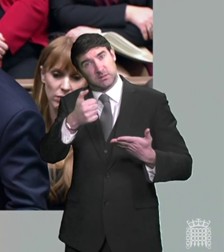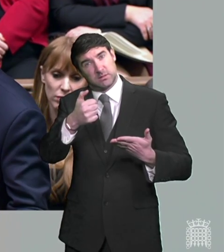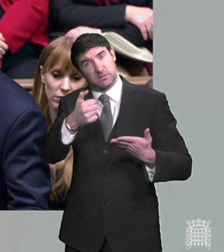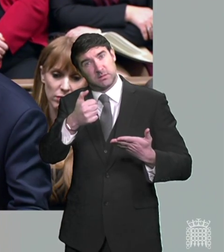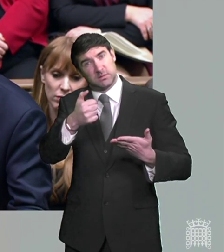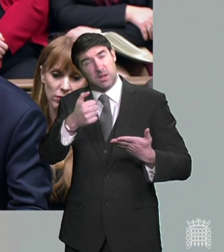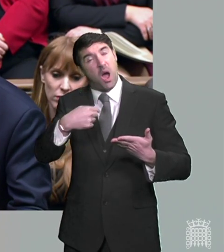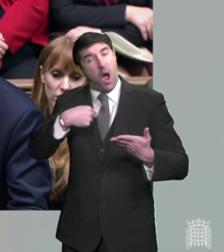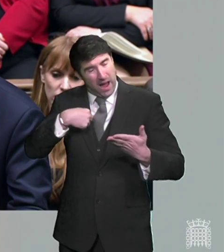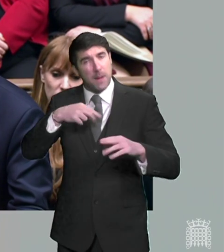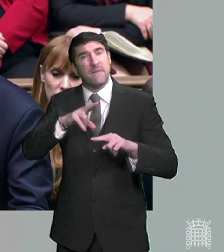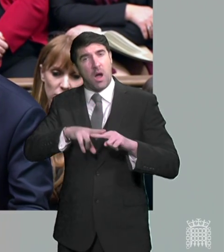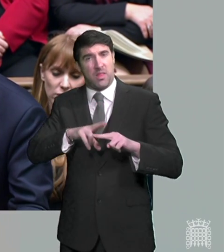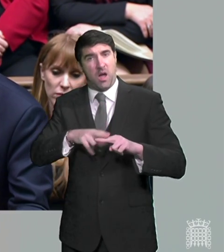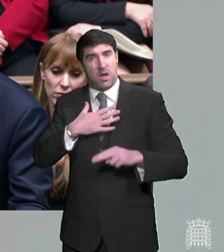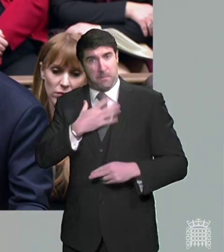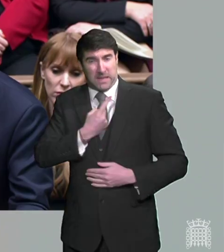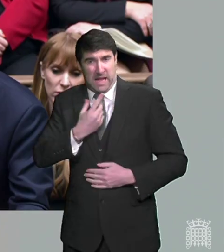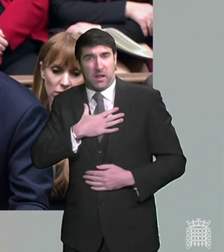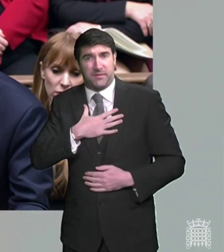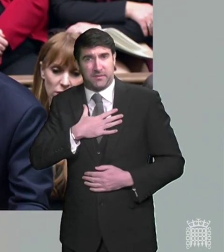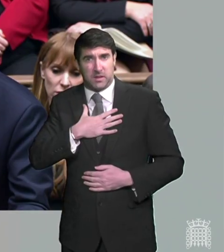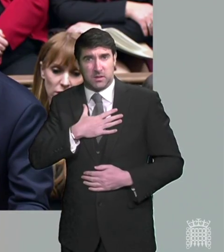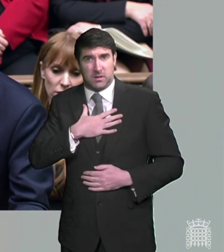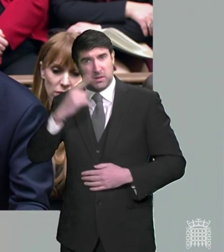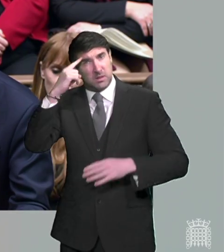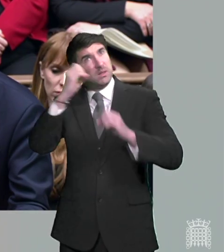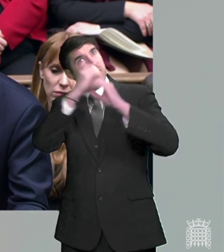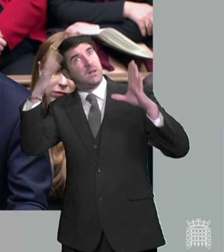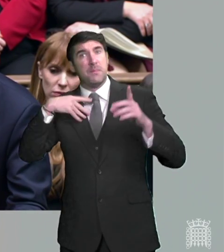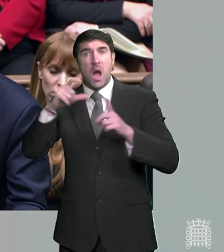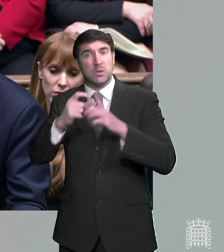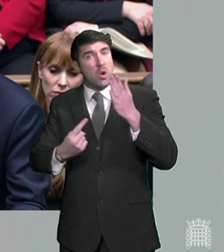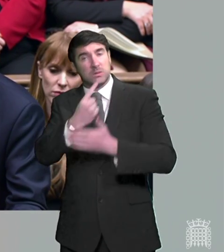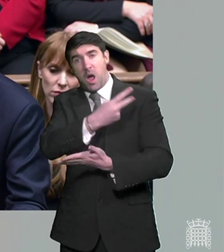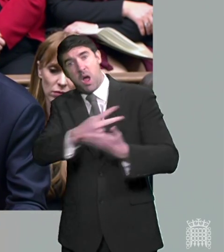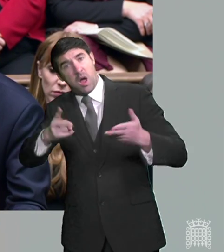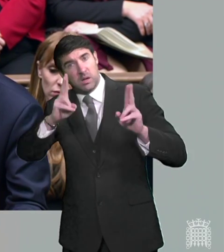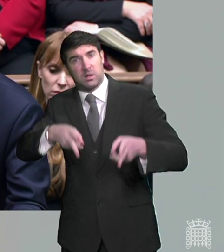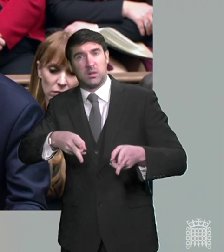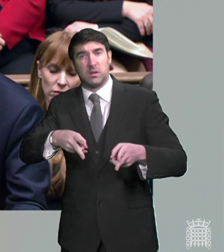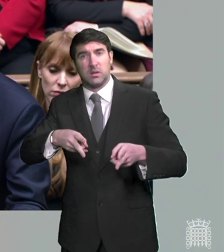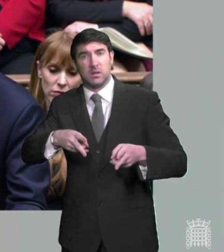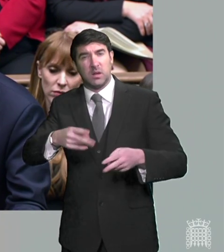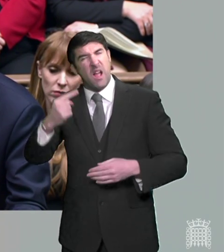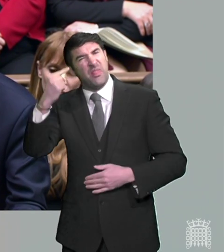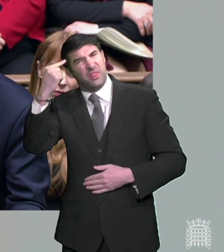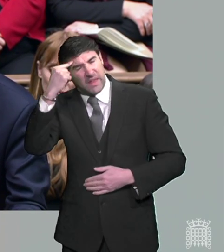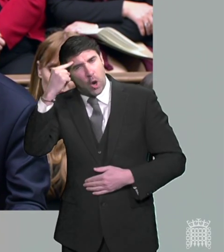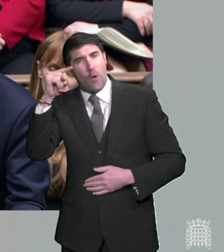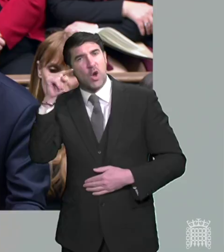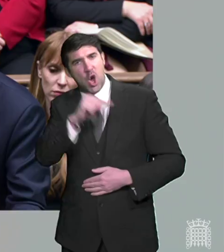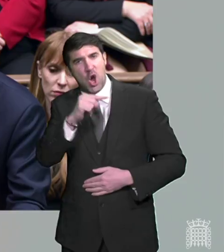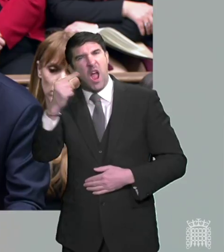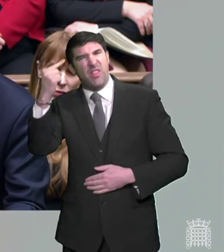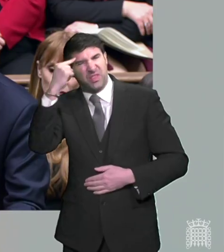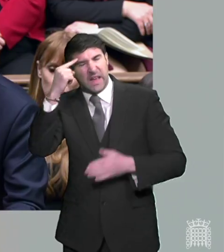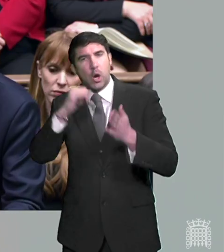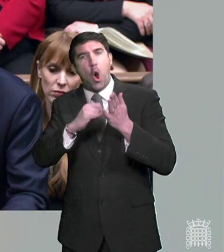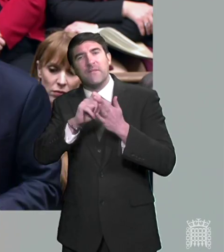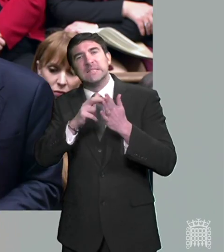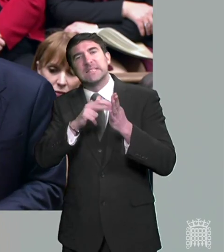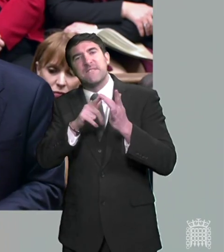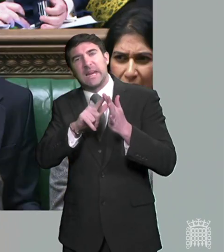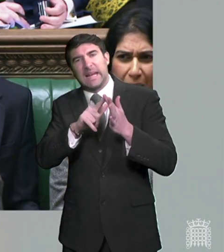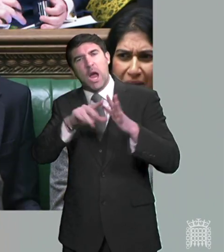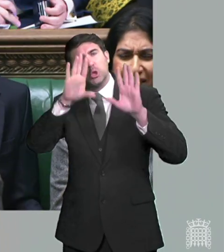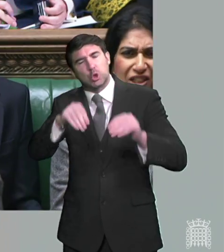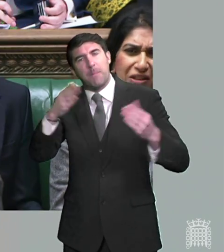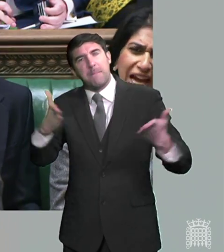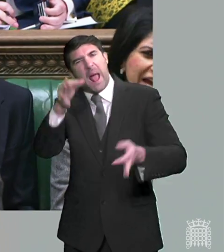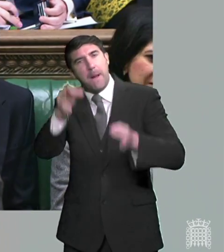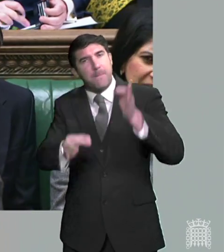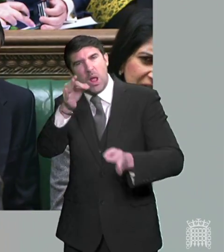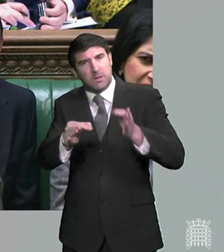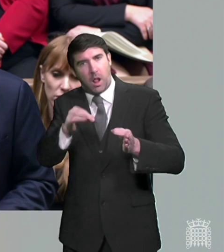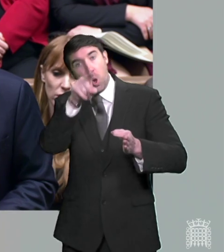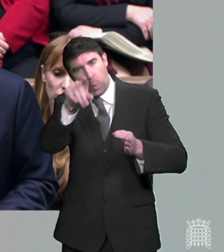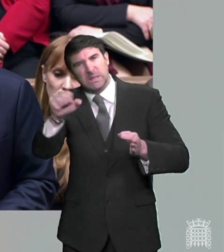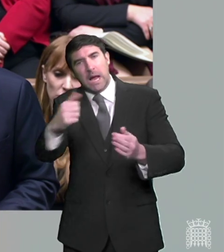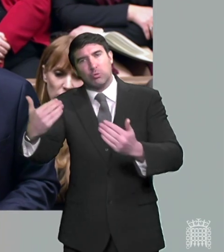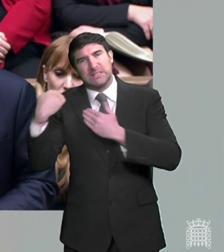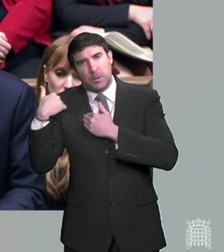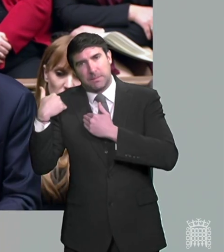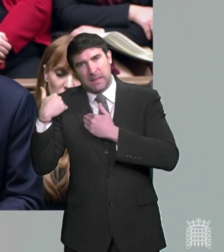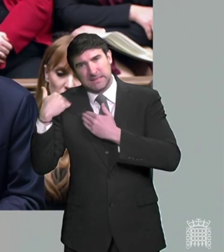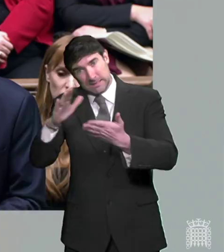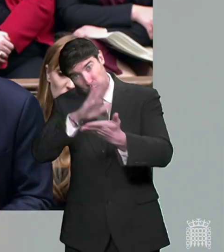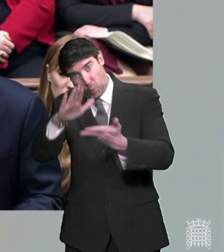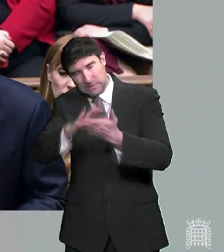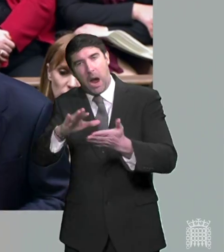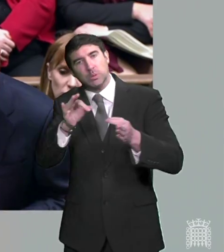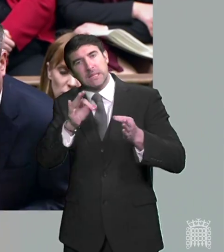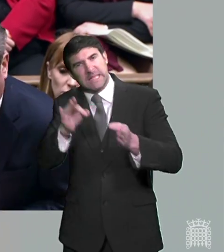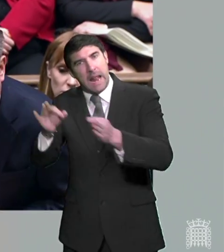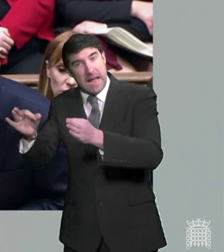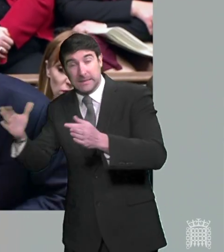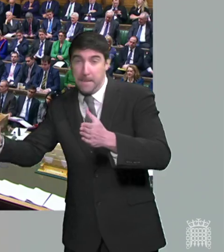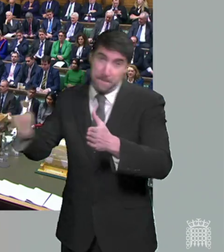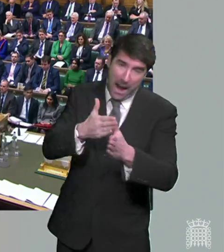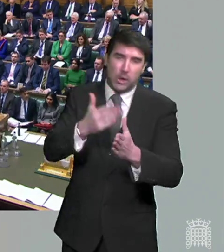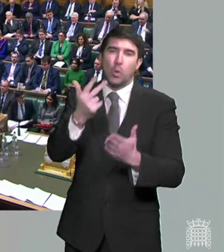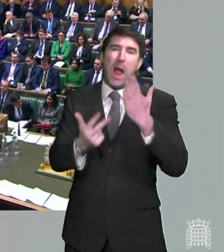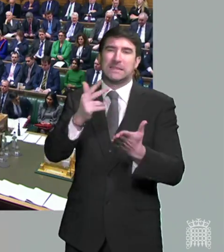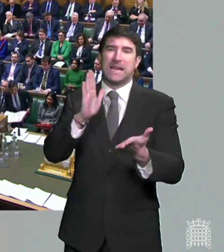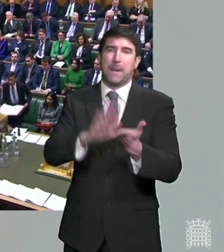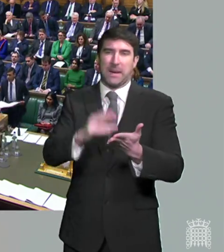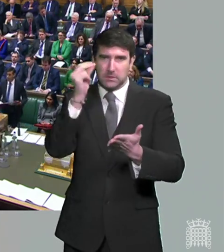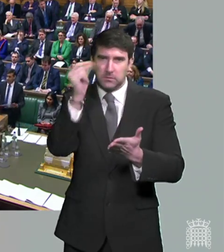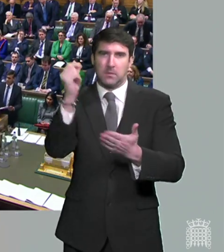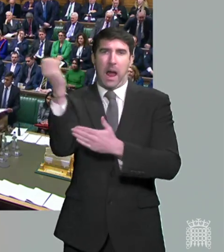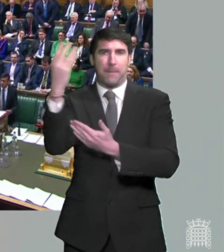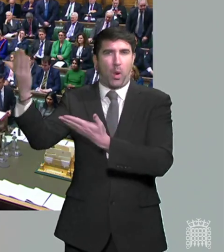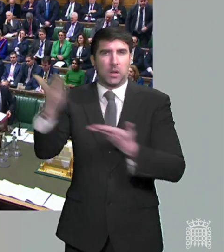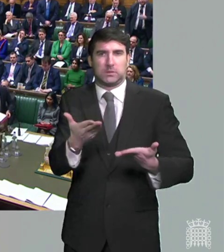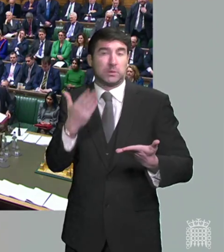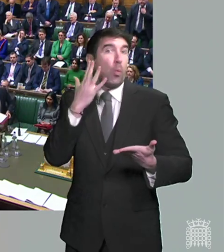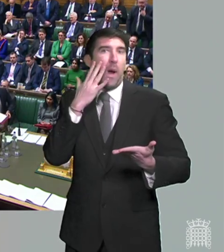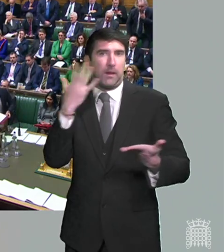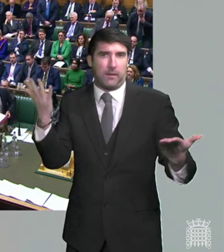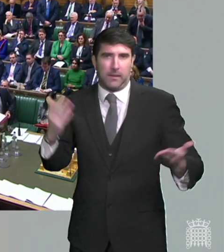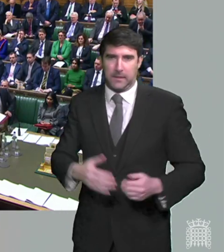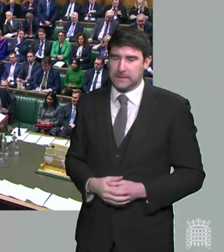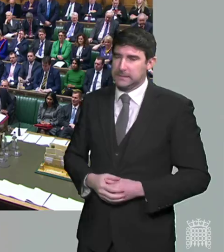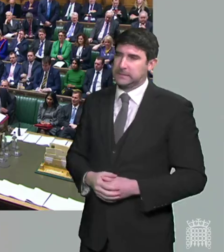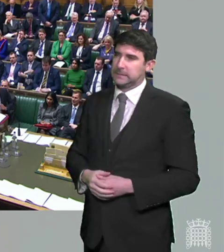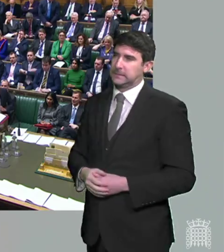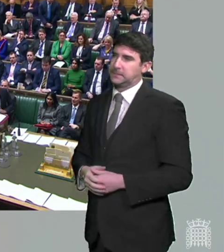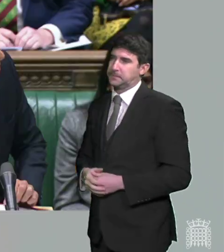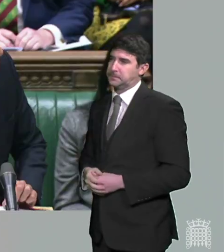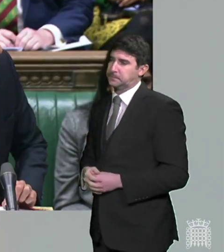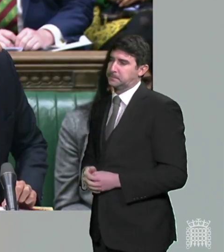As a dad, I cannot even fathom that pain. So on behalf of Stephanie and her family, will the Prime Minister stop the excuses, stop shifting the blame, stop the political games and simply tell us: when will he sort out these delays and get back to the 18-minute wait?